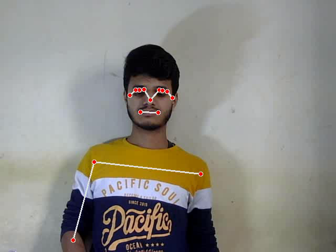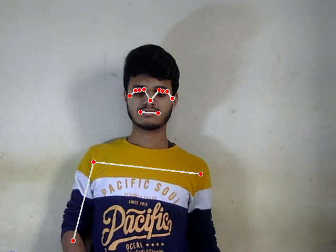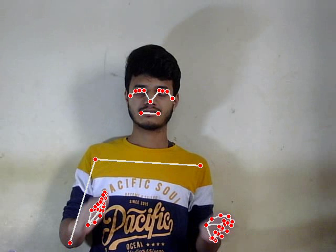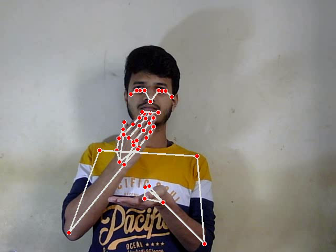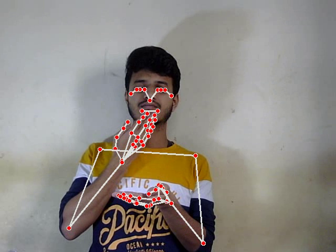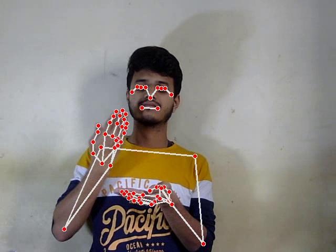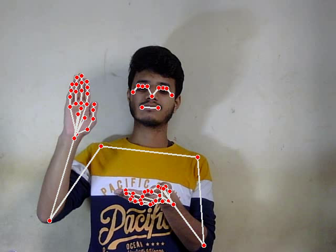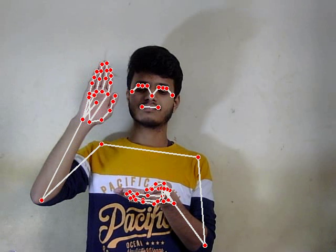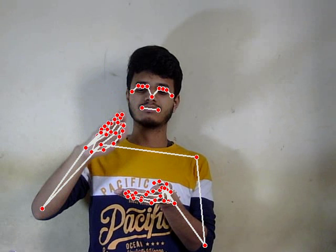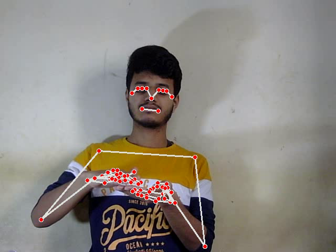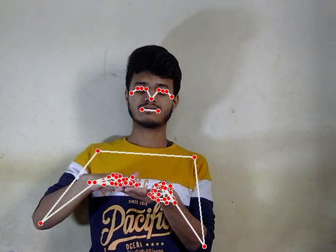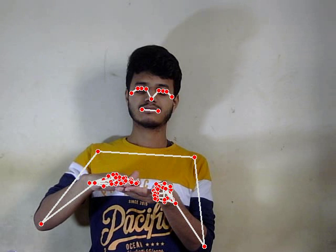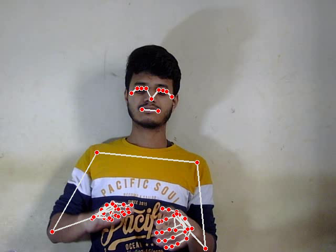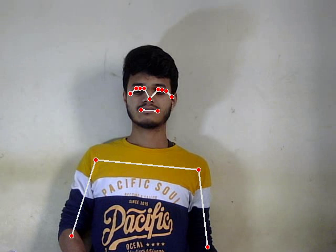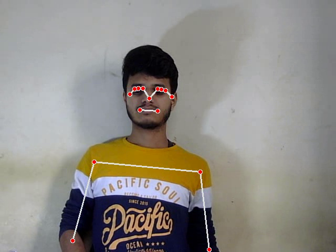bad